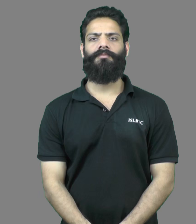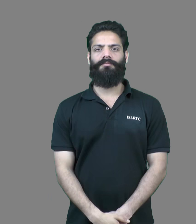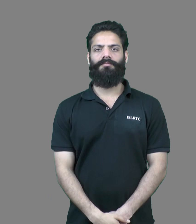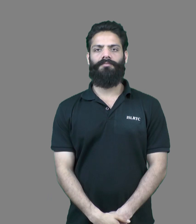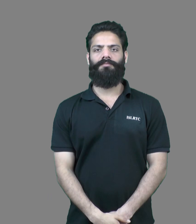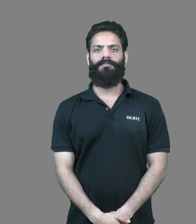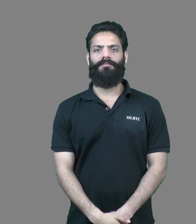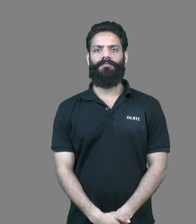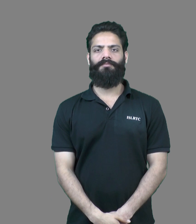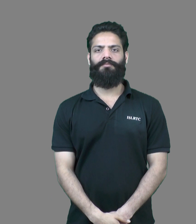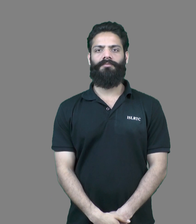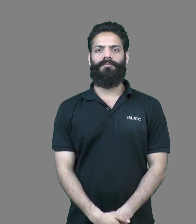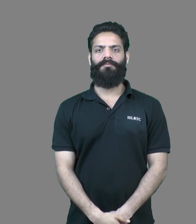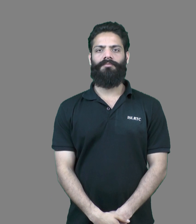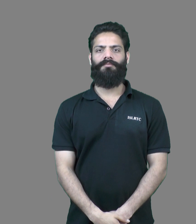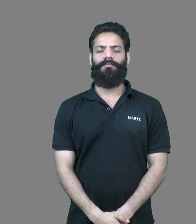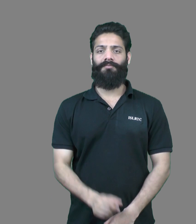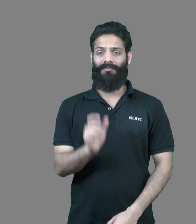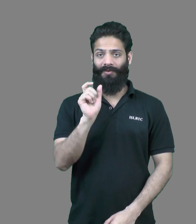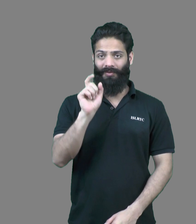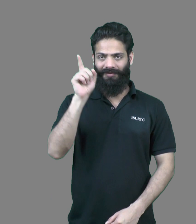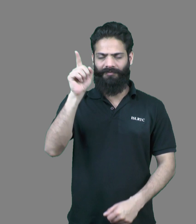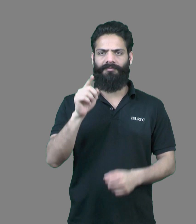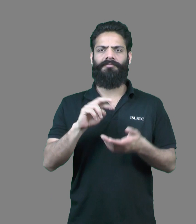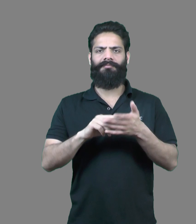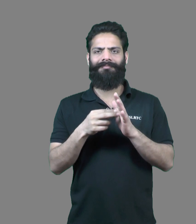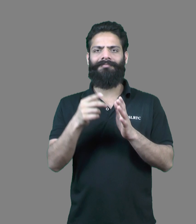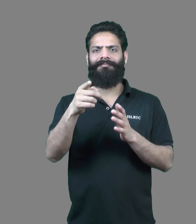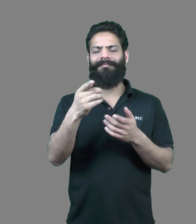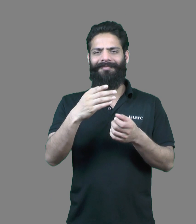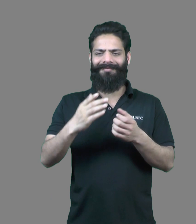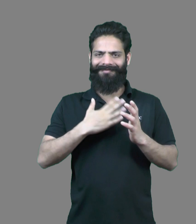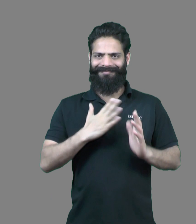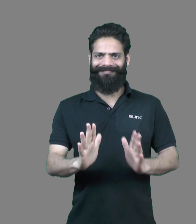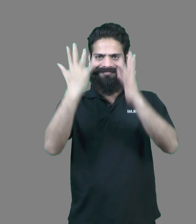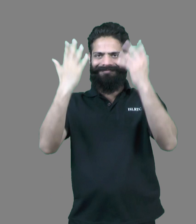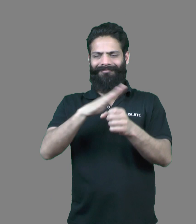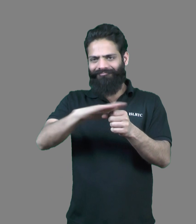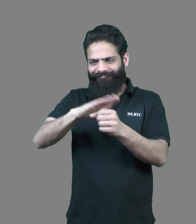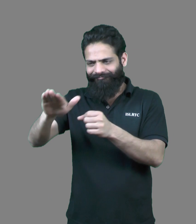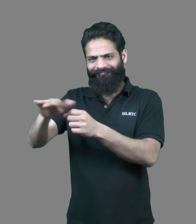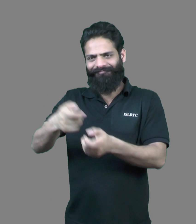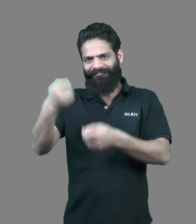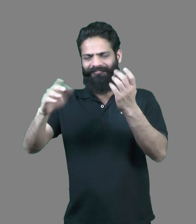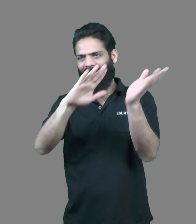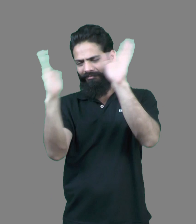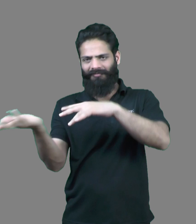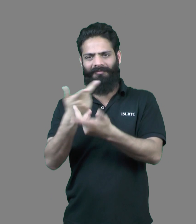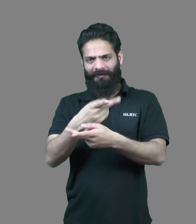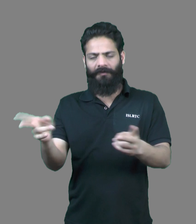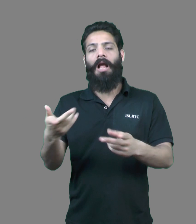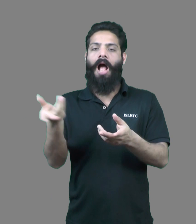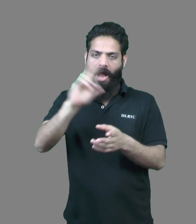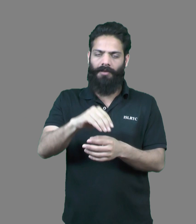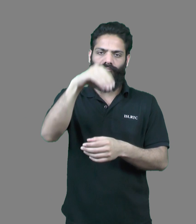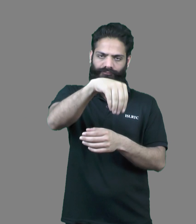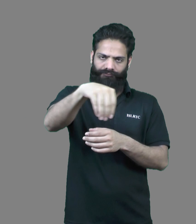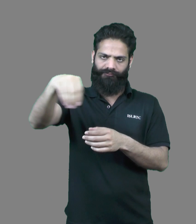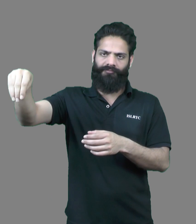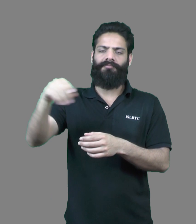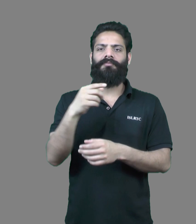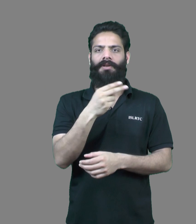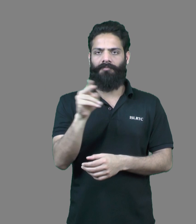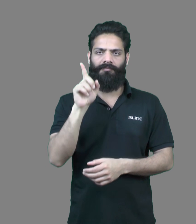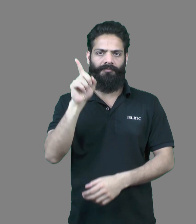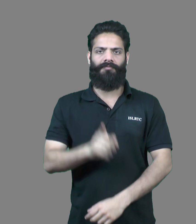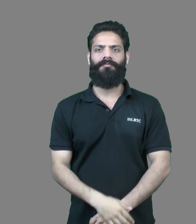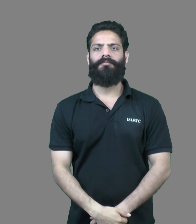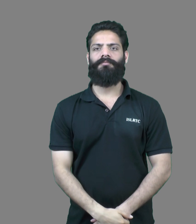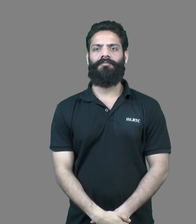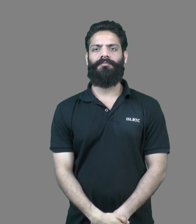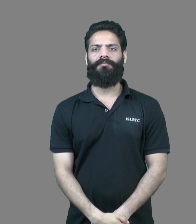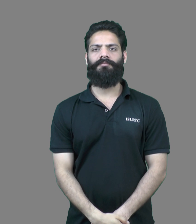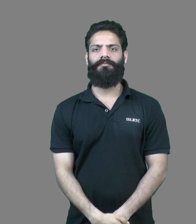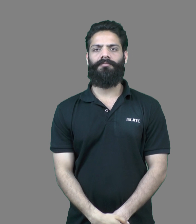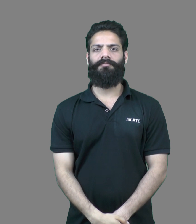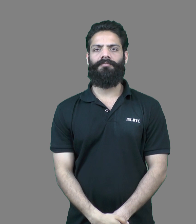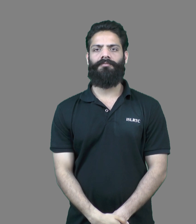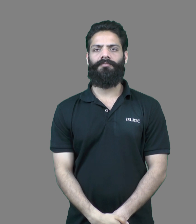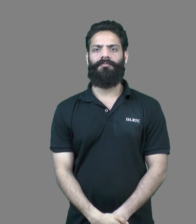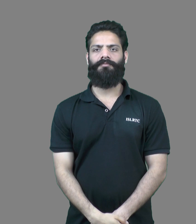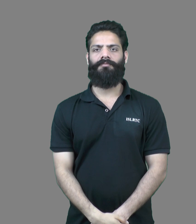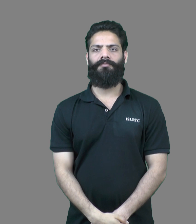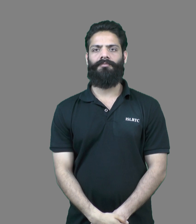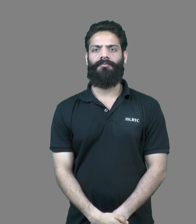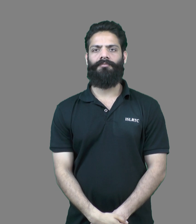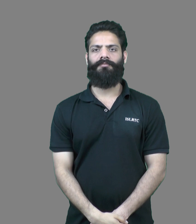Reforestation